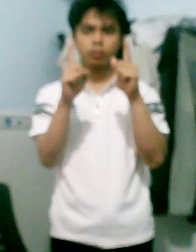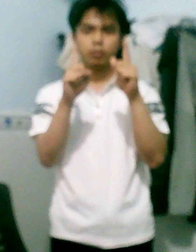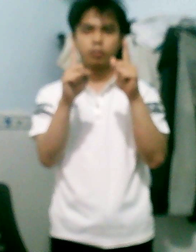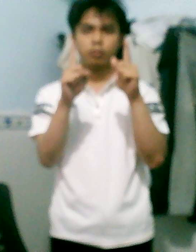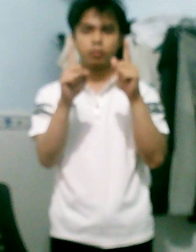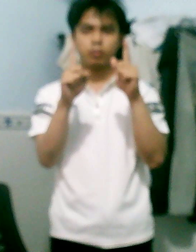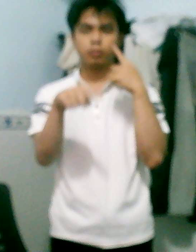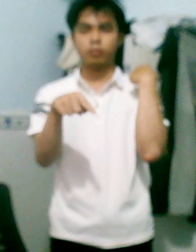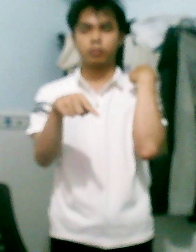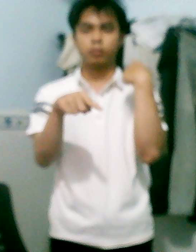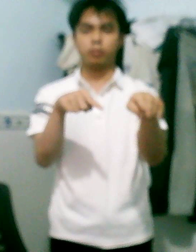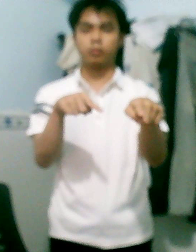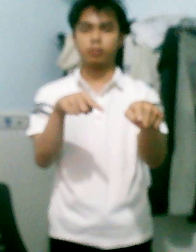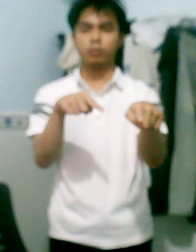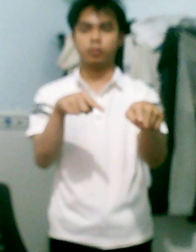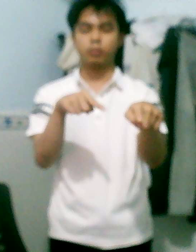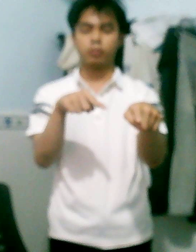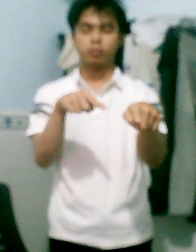phut